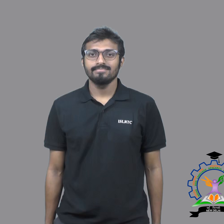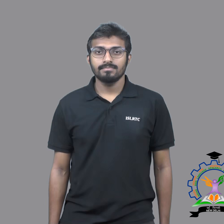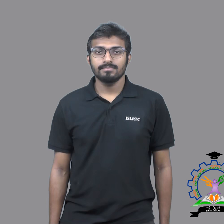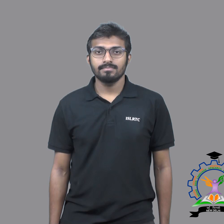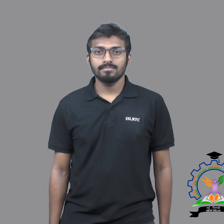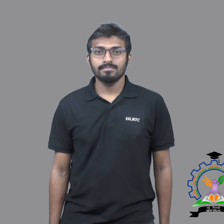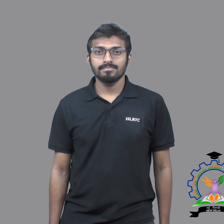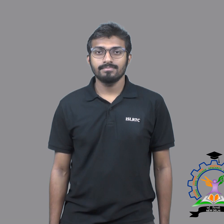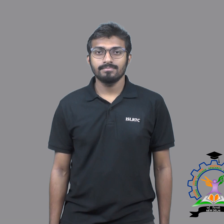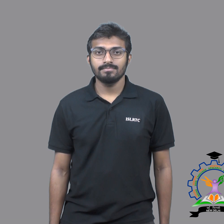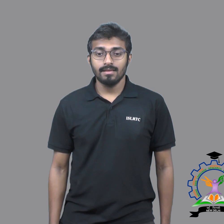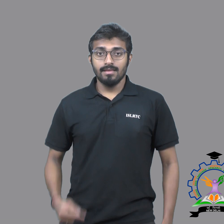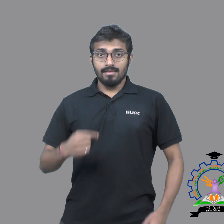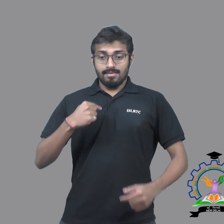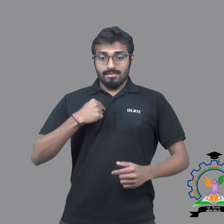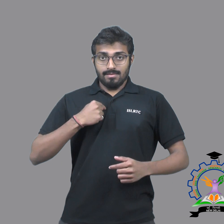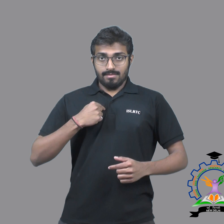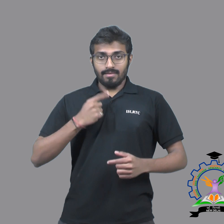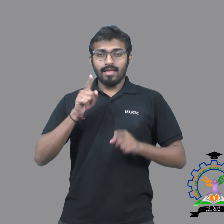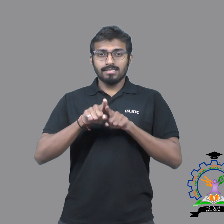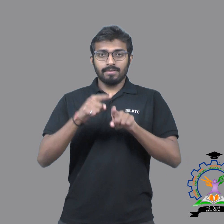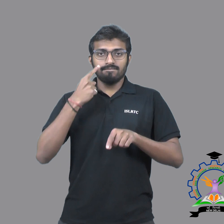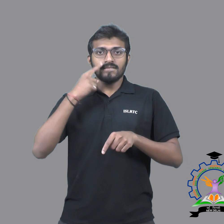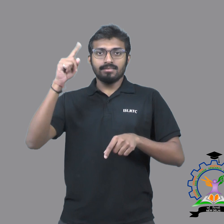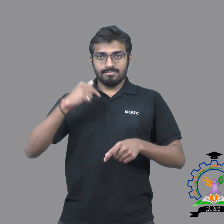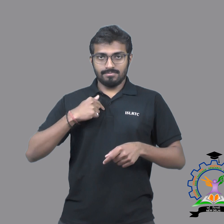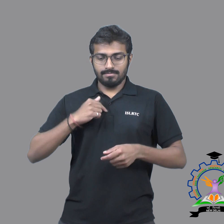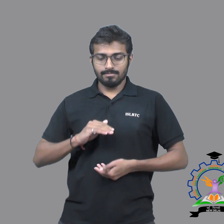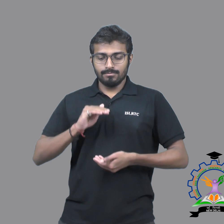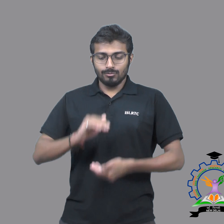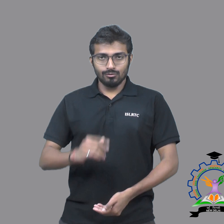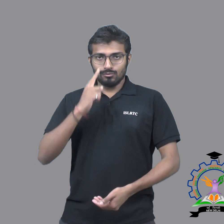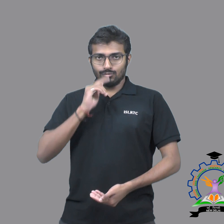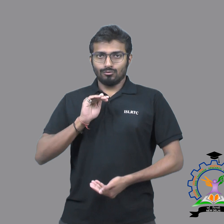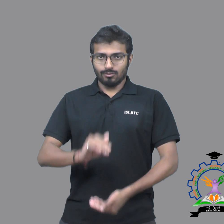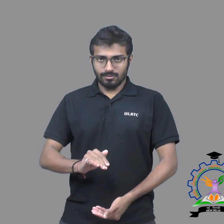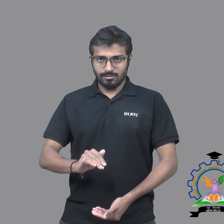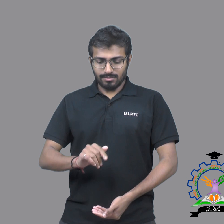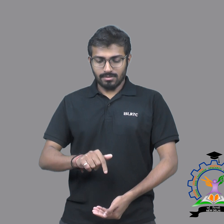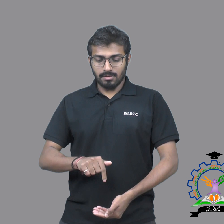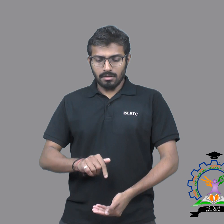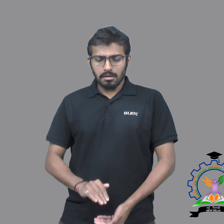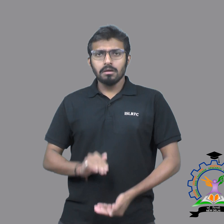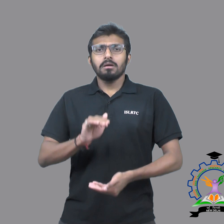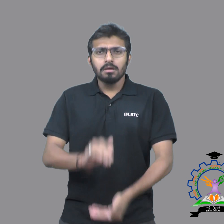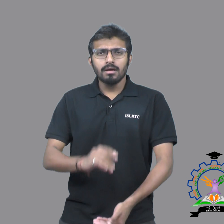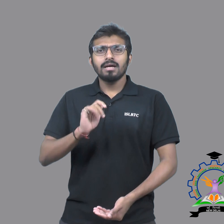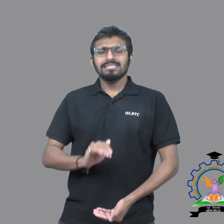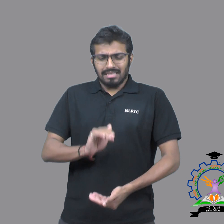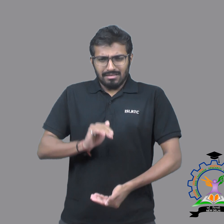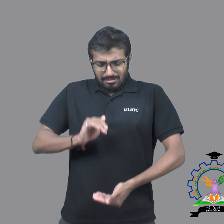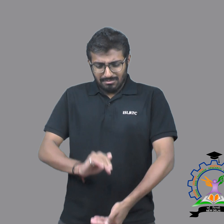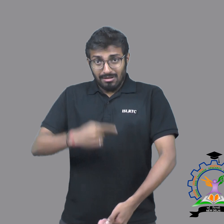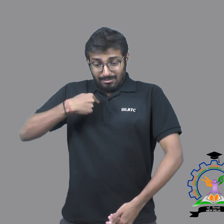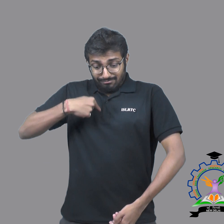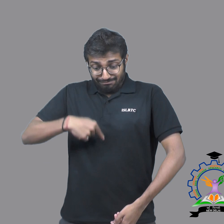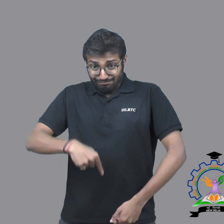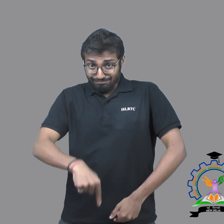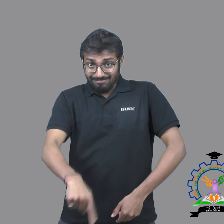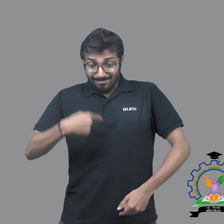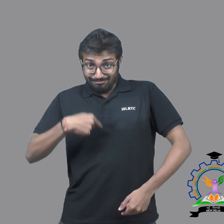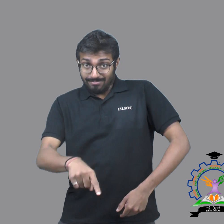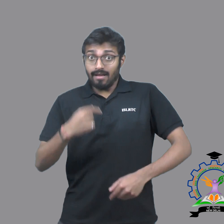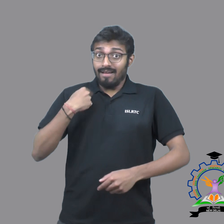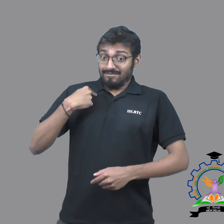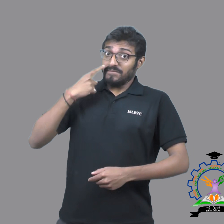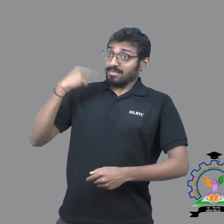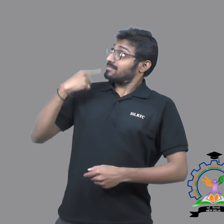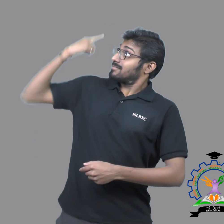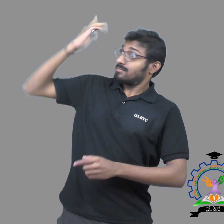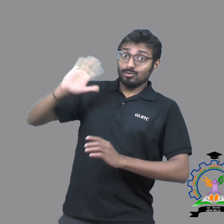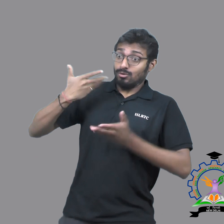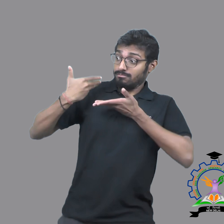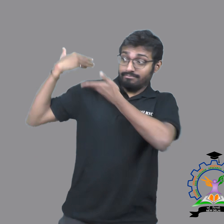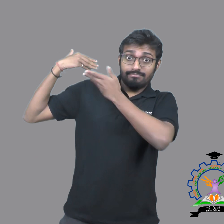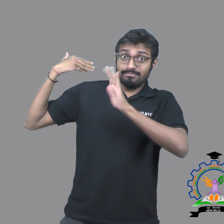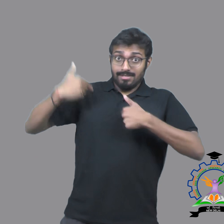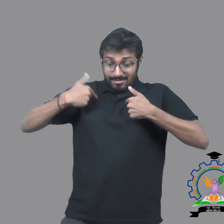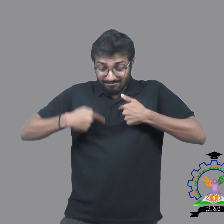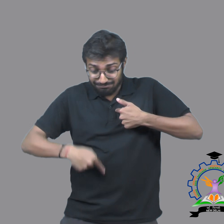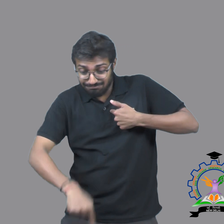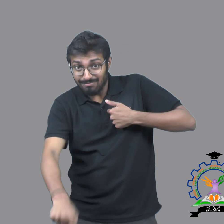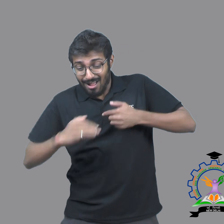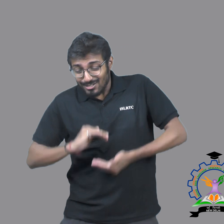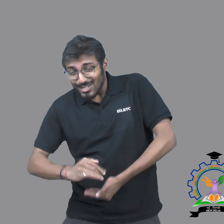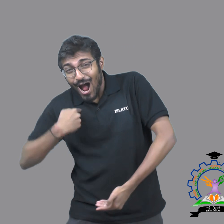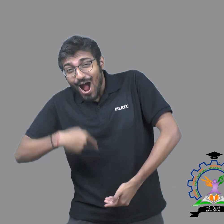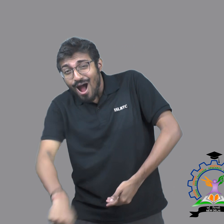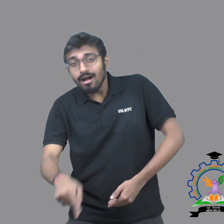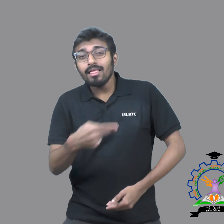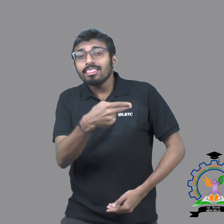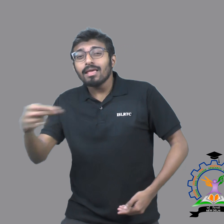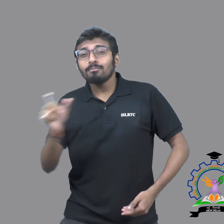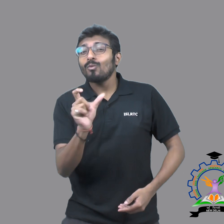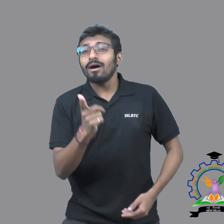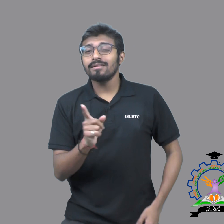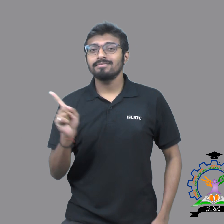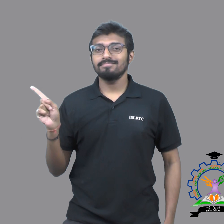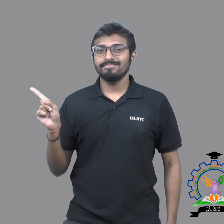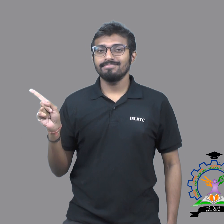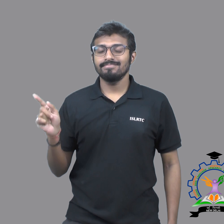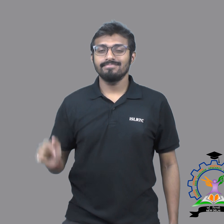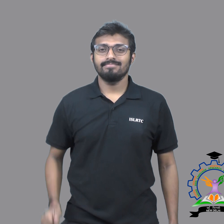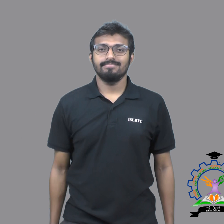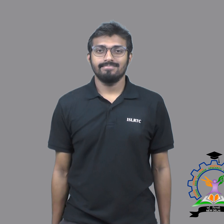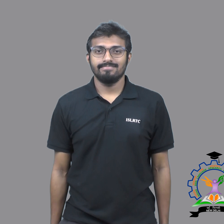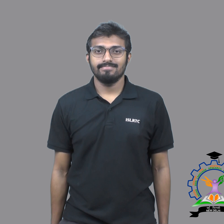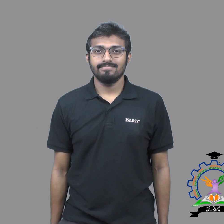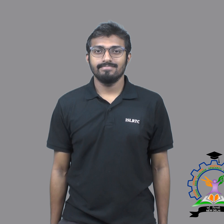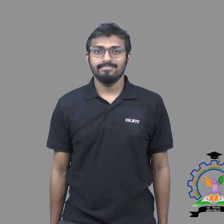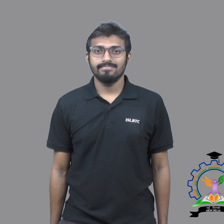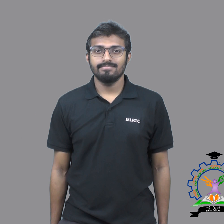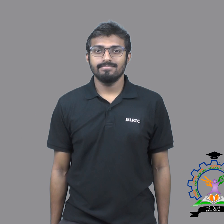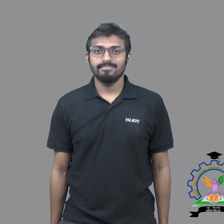Descendant